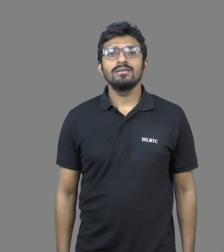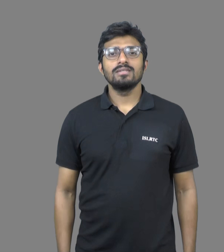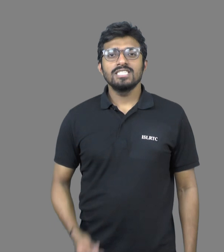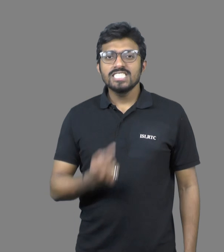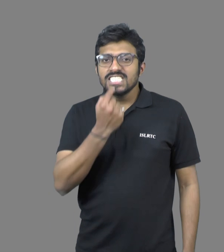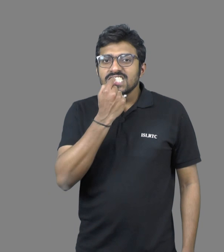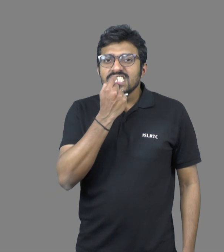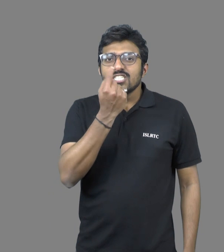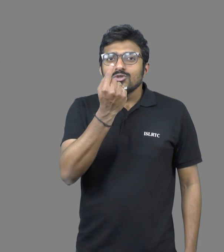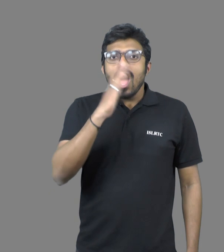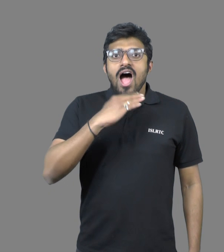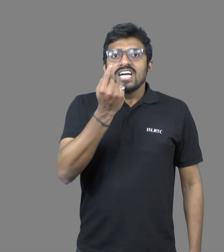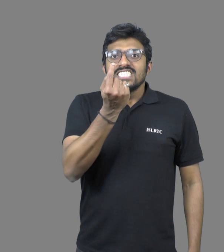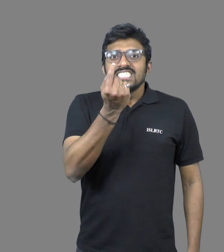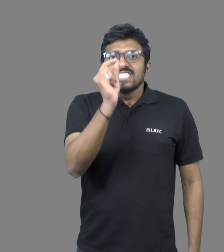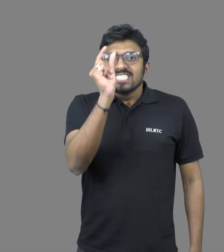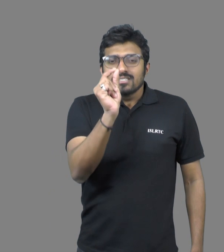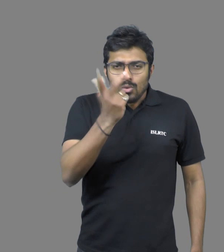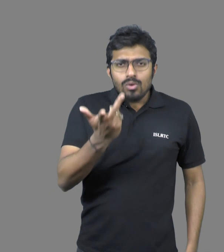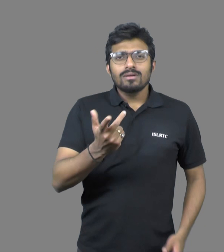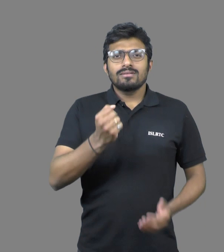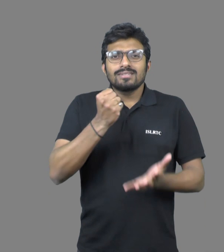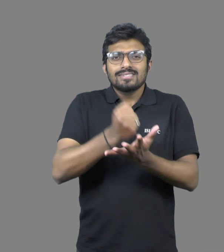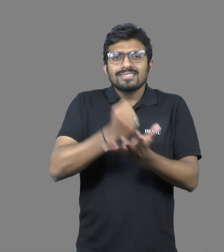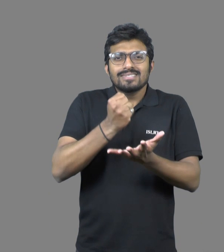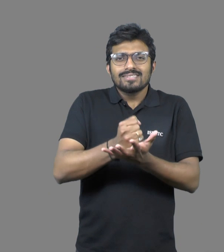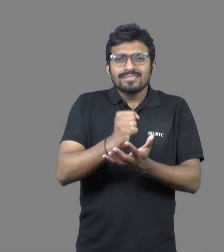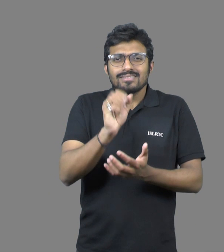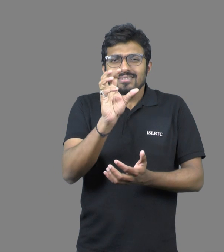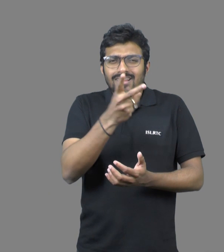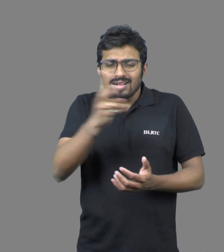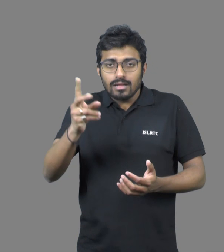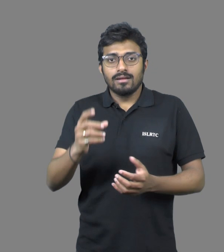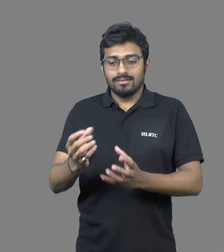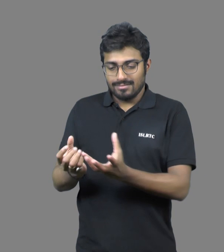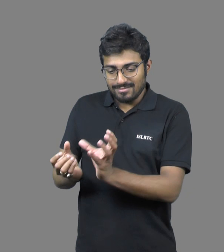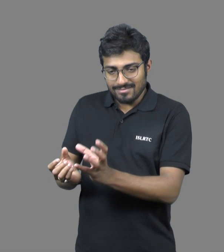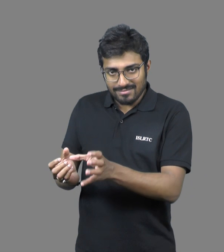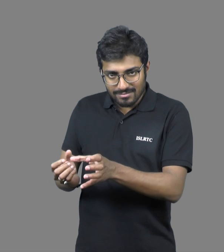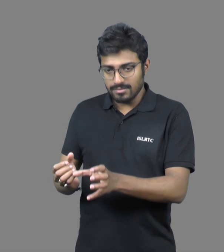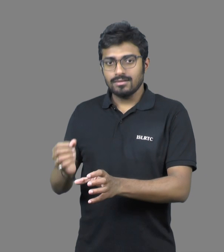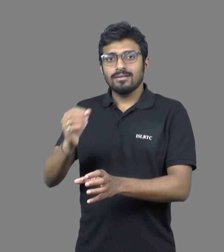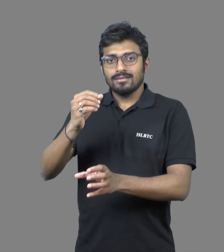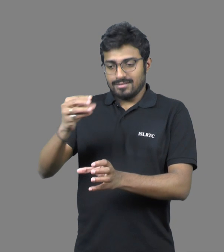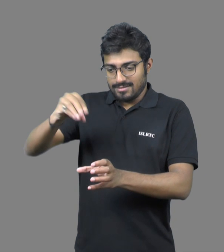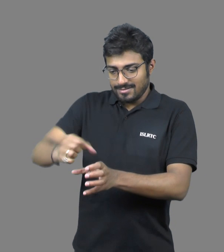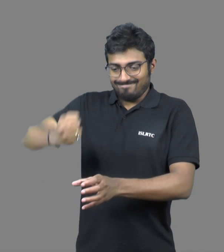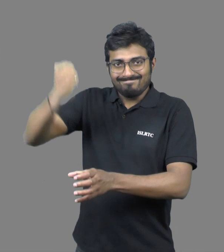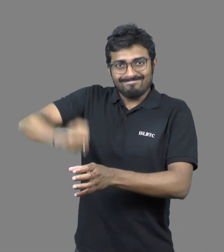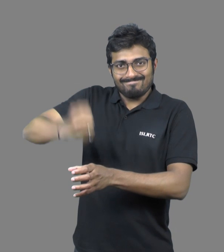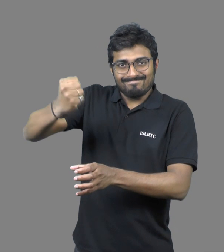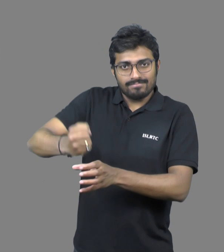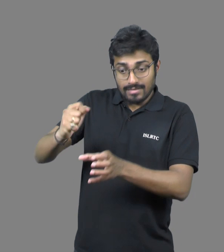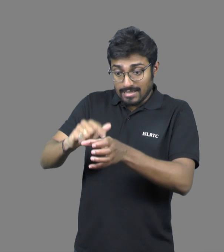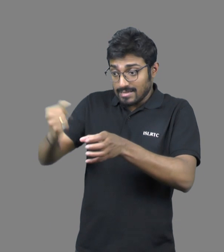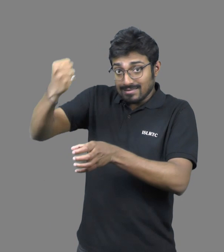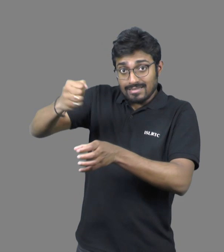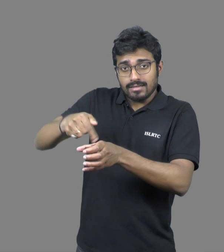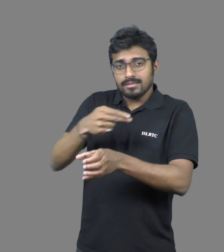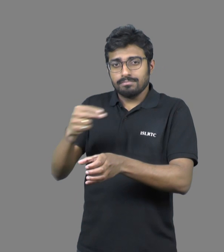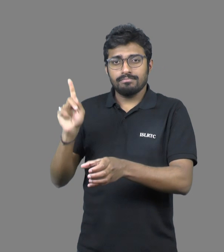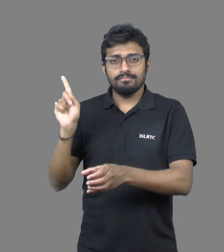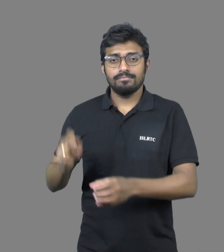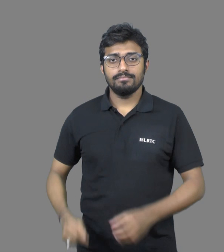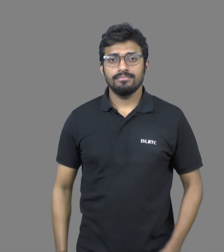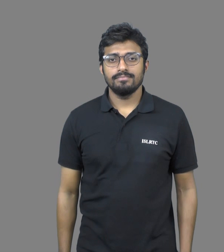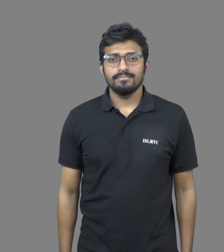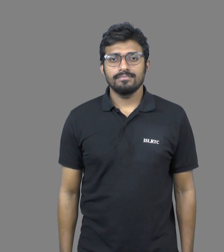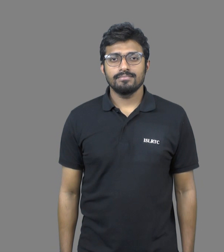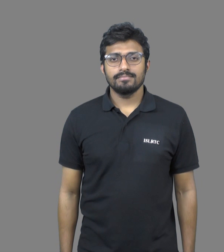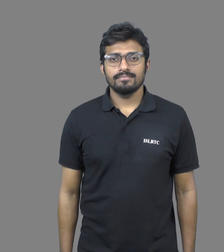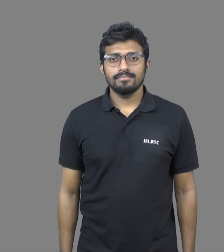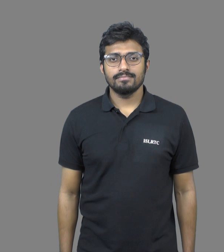Mortar and Pestle